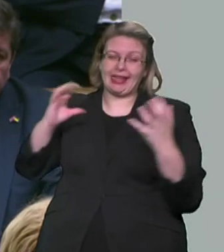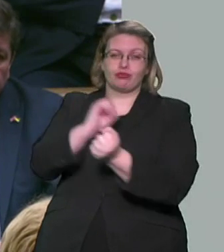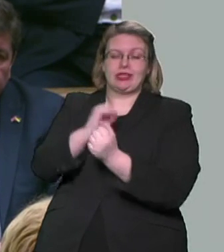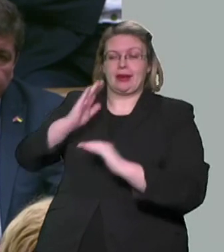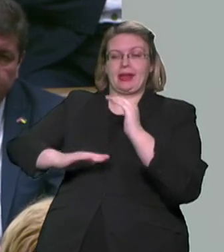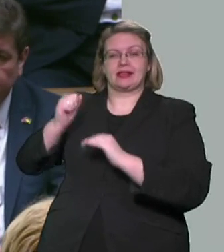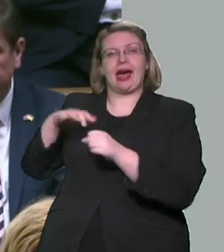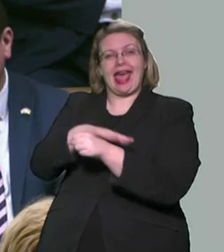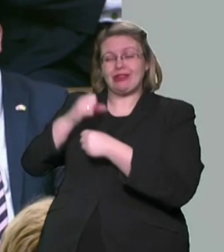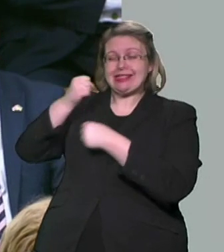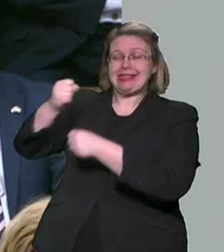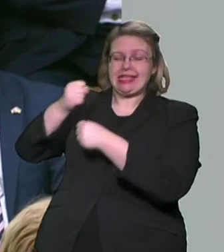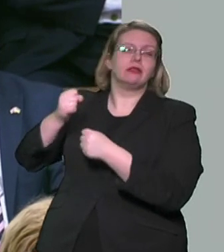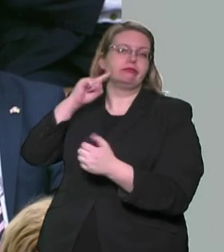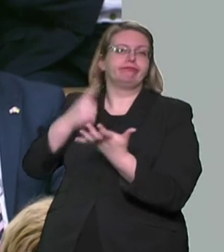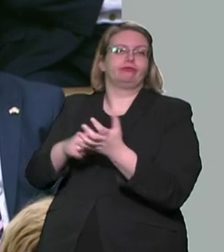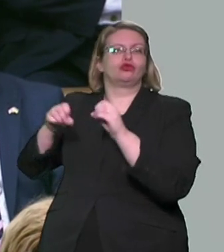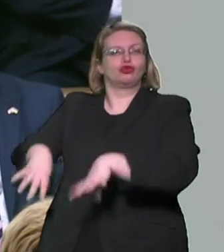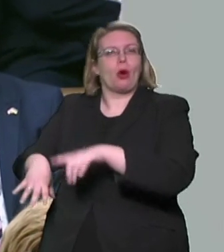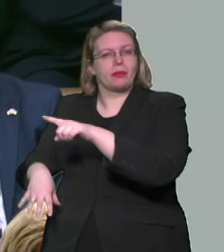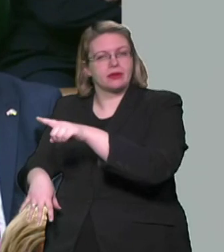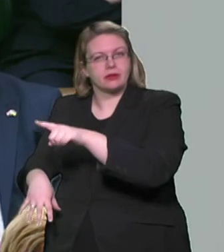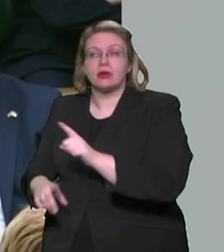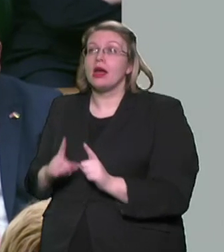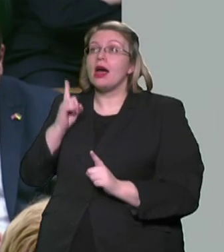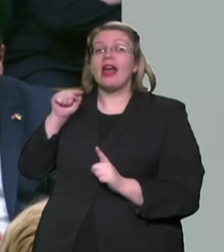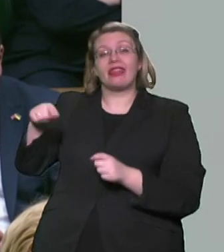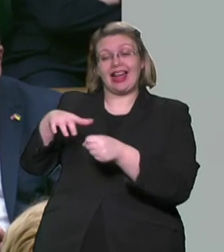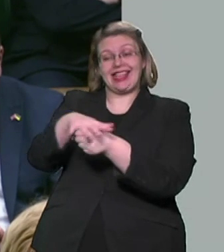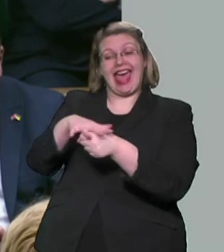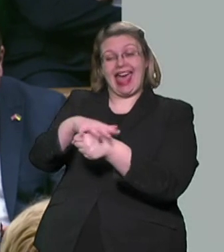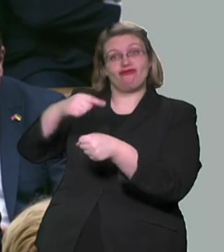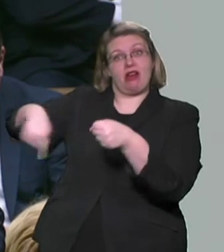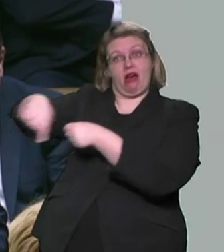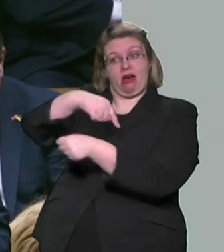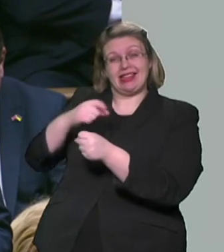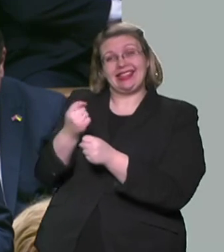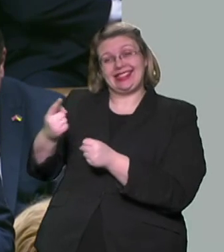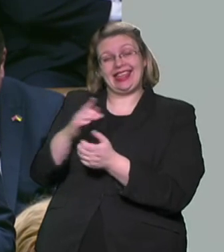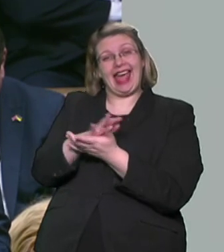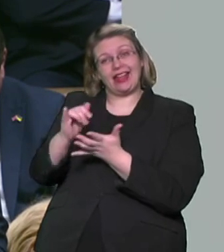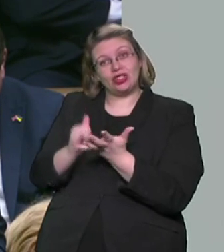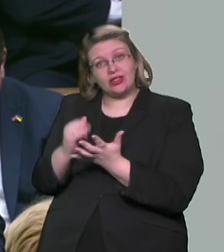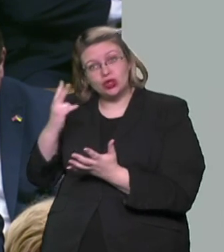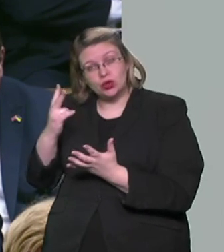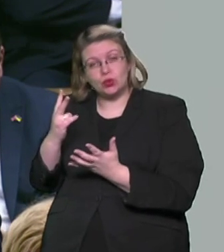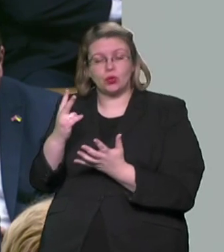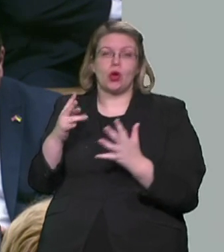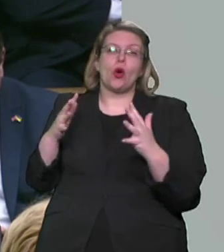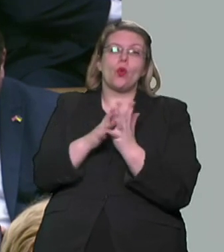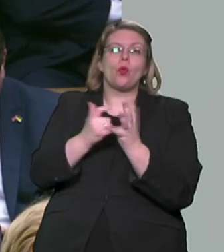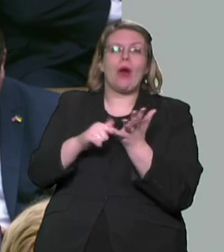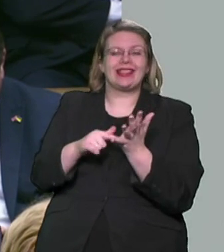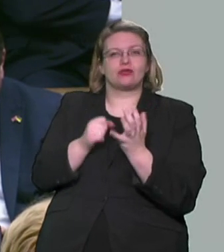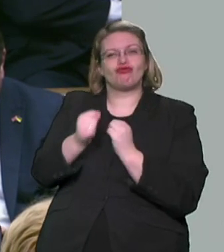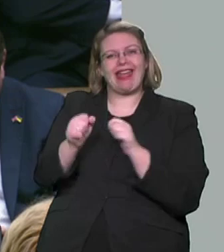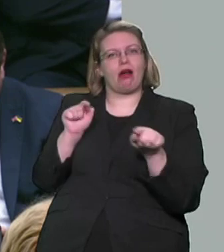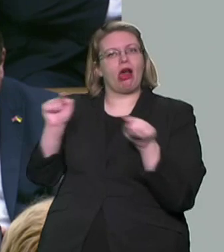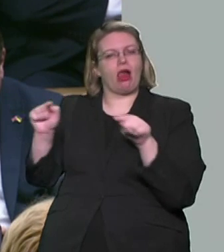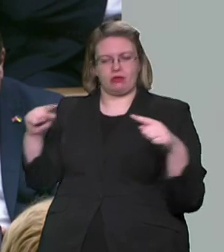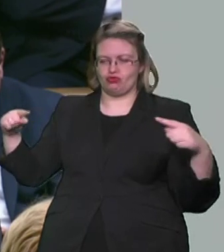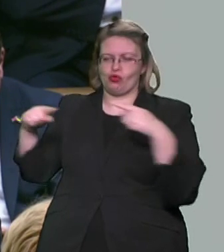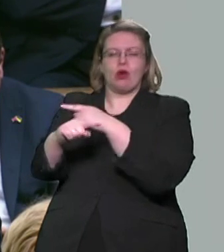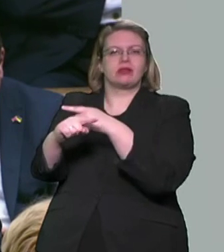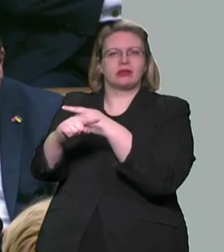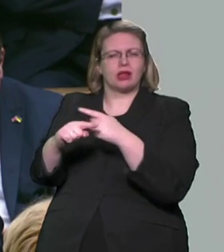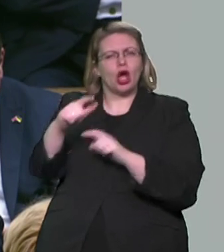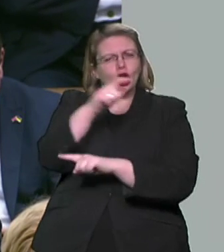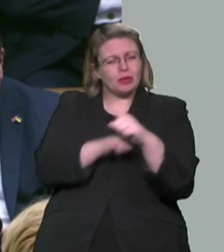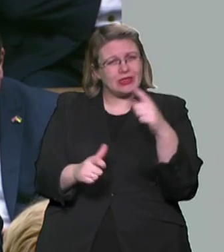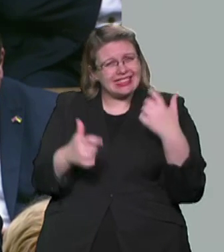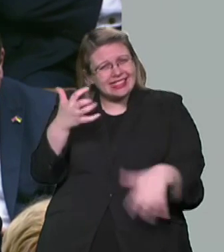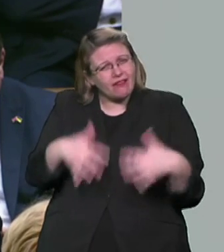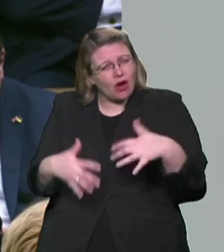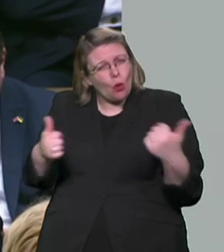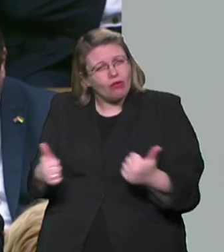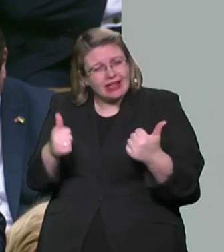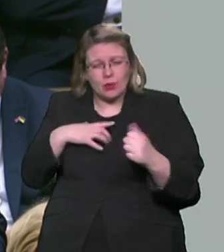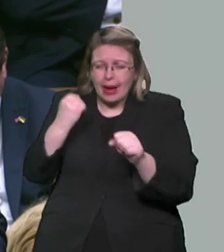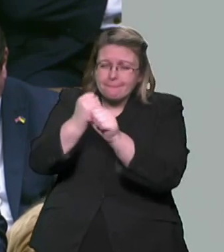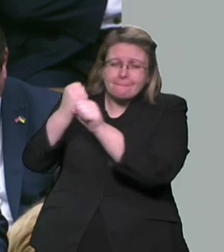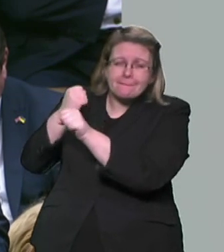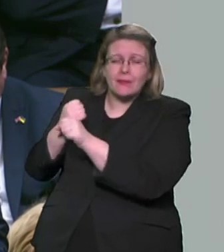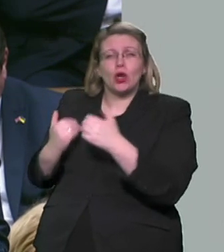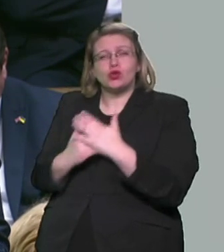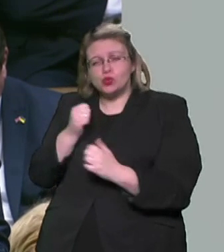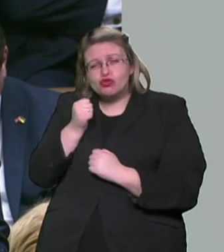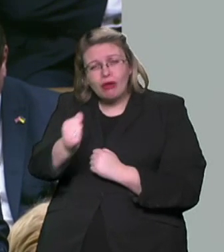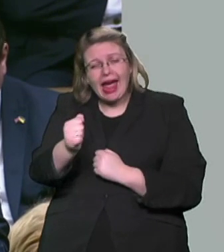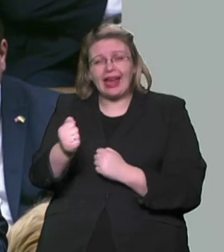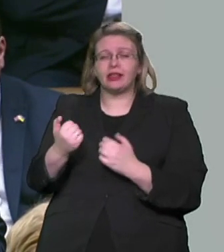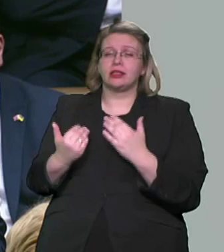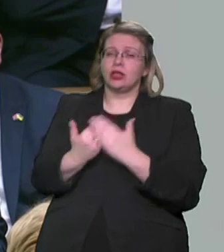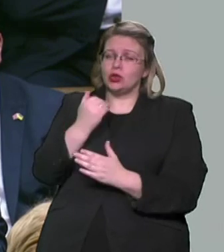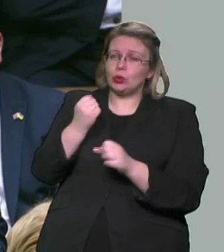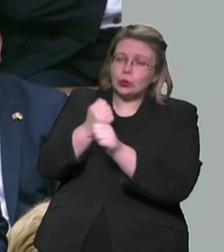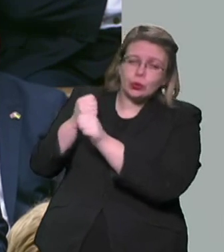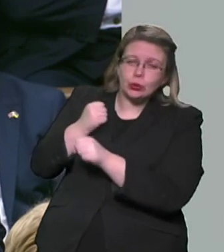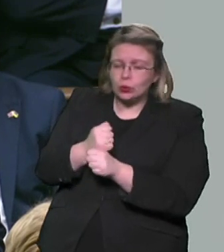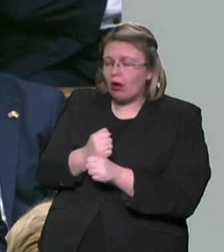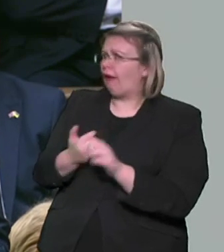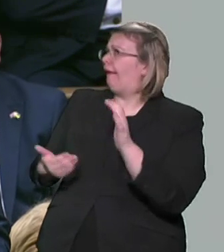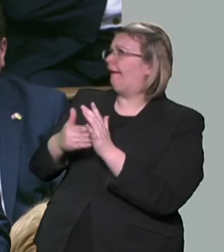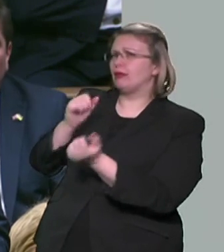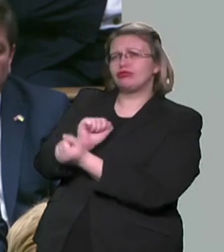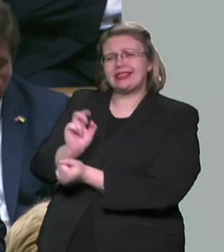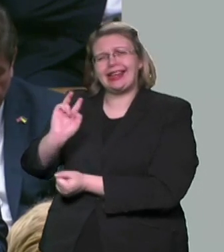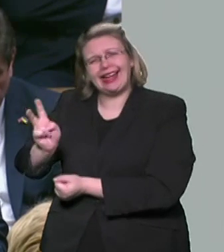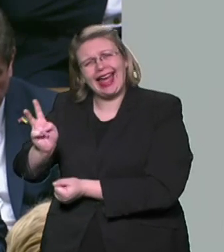Does my right honourable Friend agree that with the proposals for that site being close to where HS2 and East West Rail cross, it is a matter of fairness that communities already suffering at the hands of the construction of big state infrastructure should not be asked to take more?